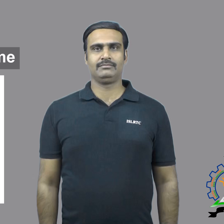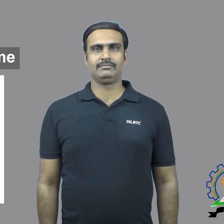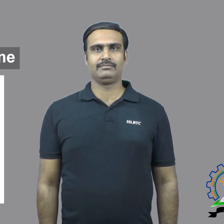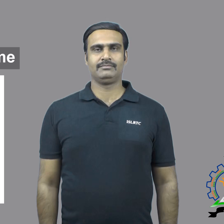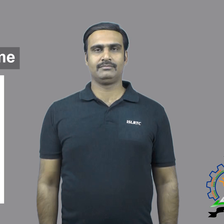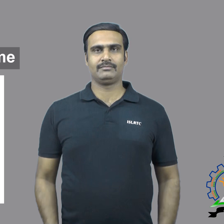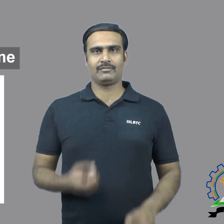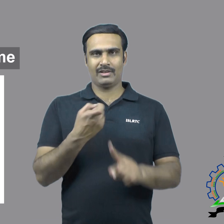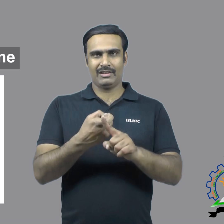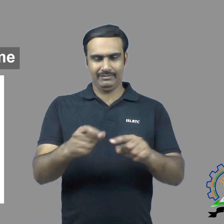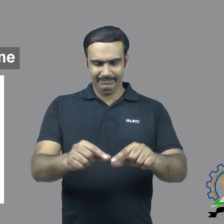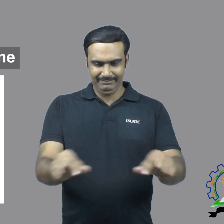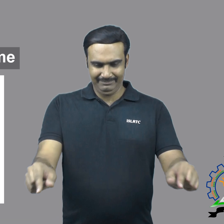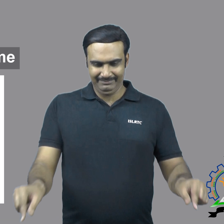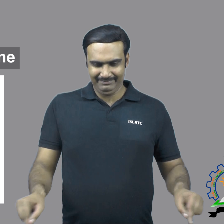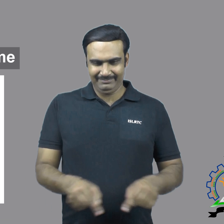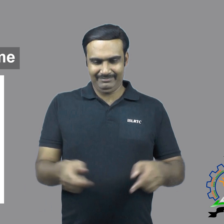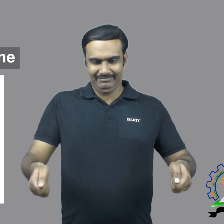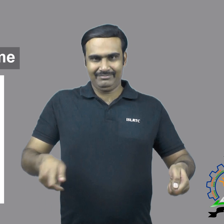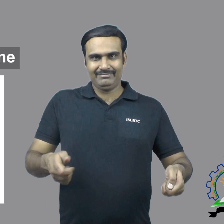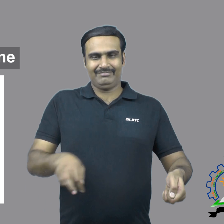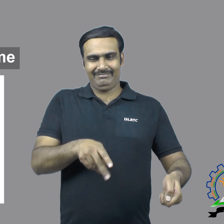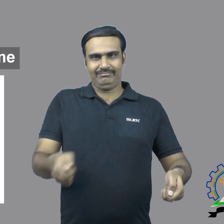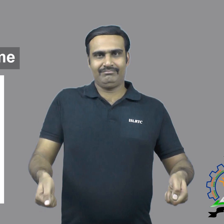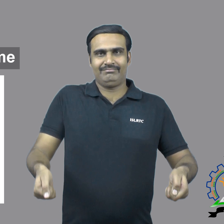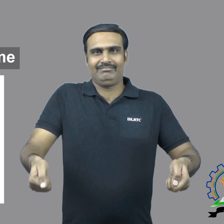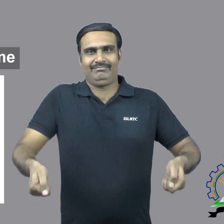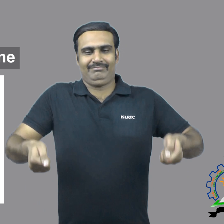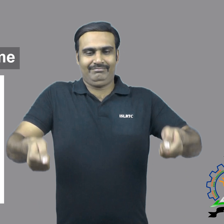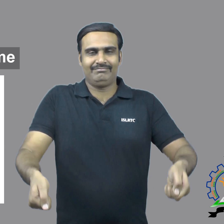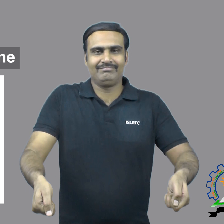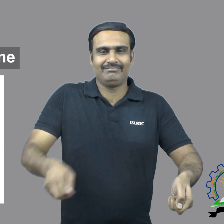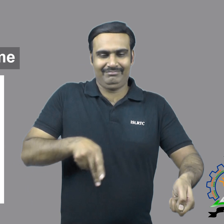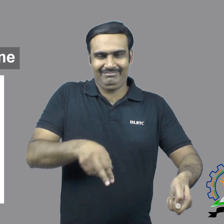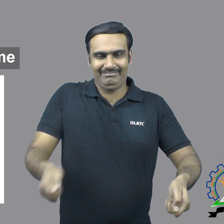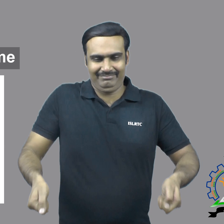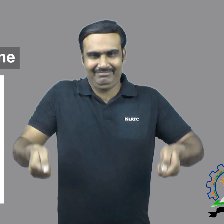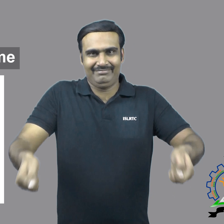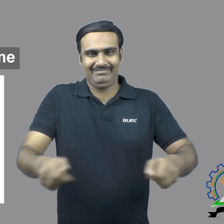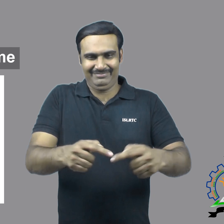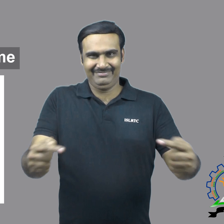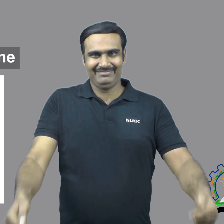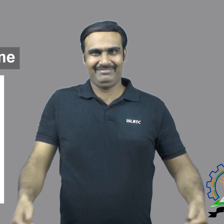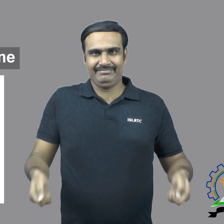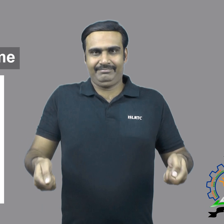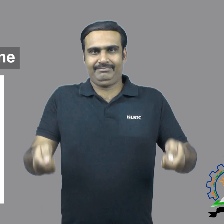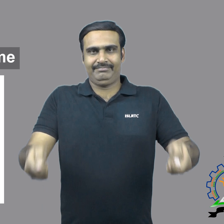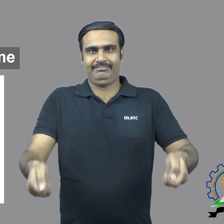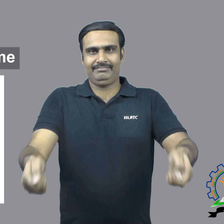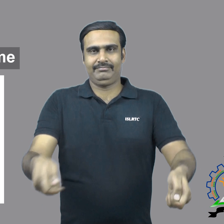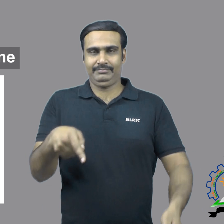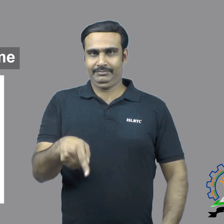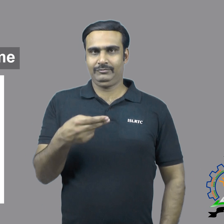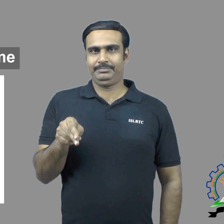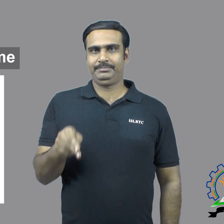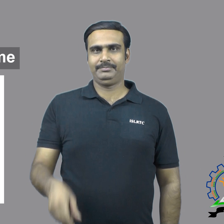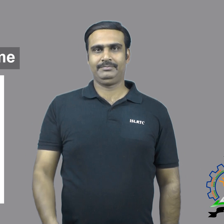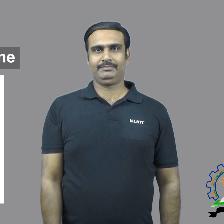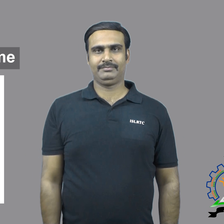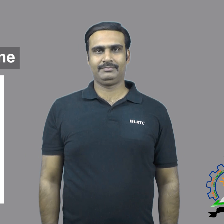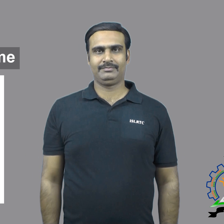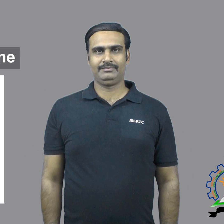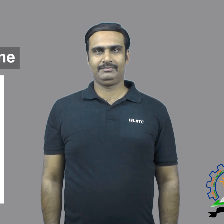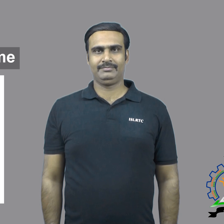Walking Frame